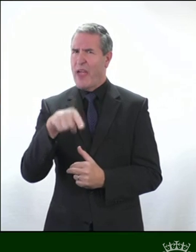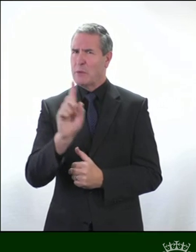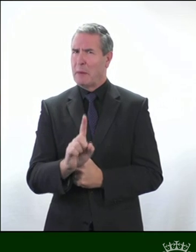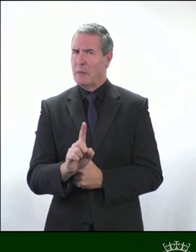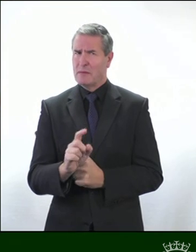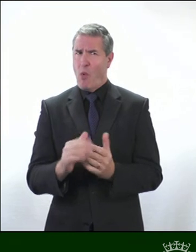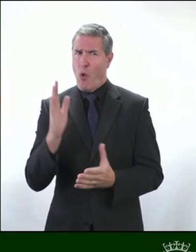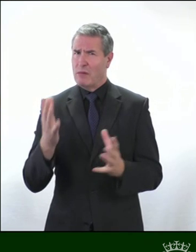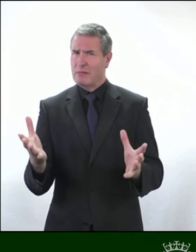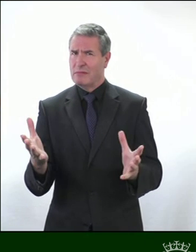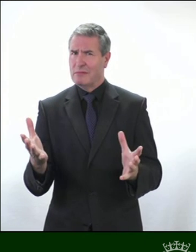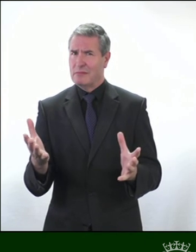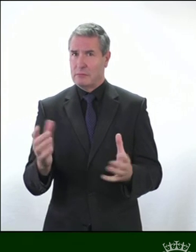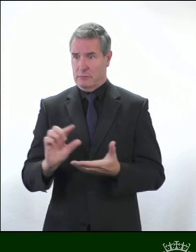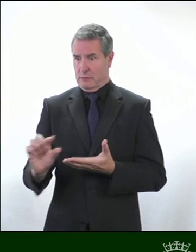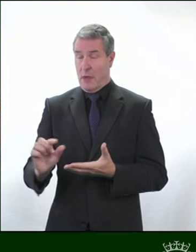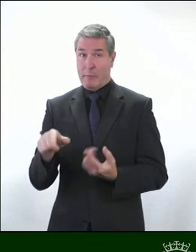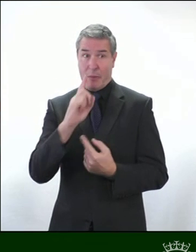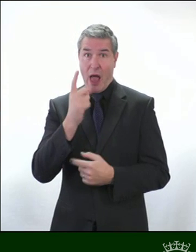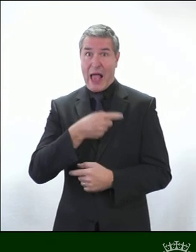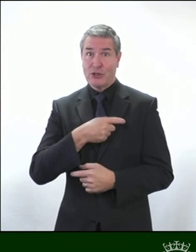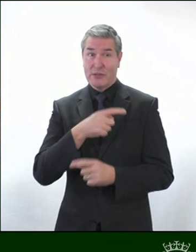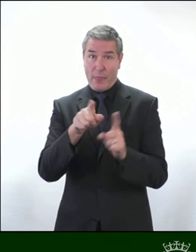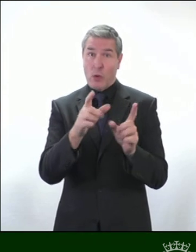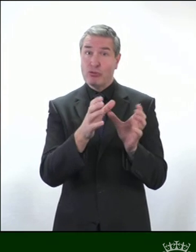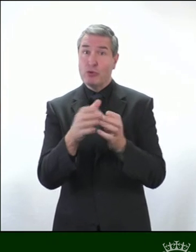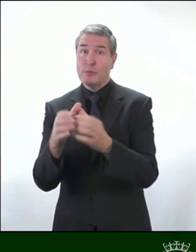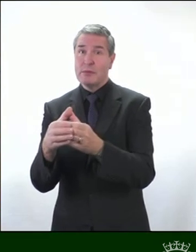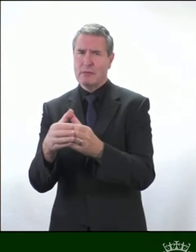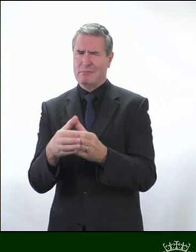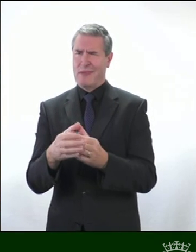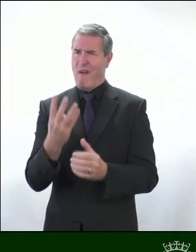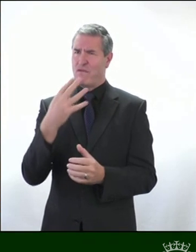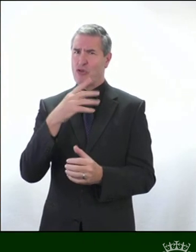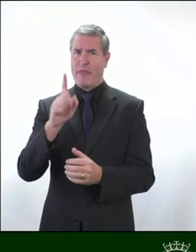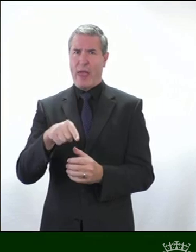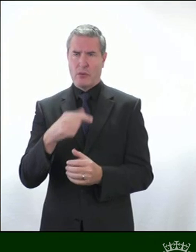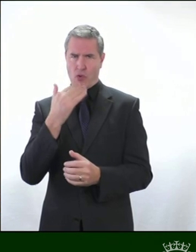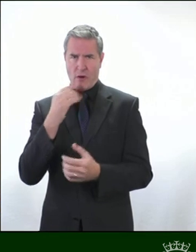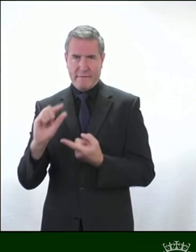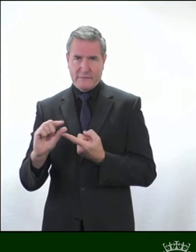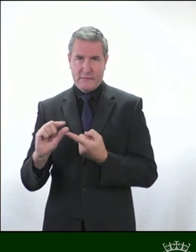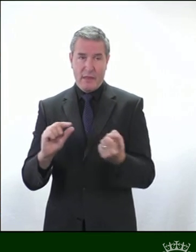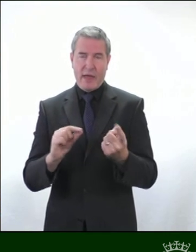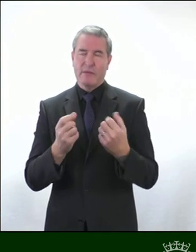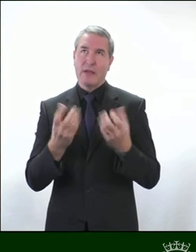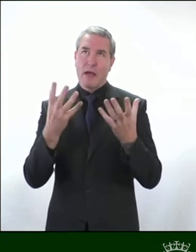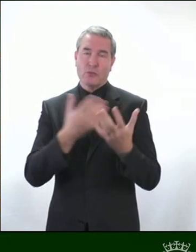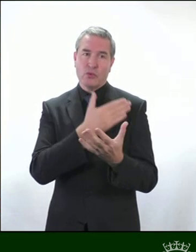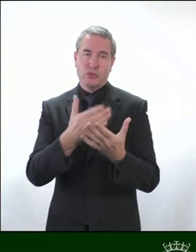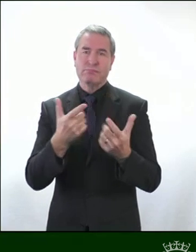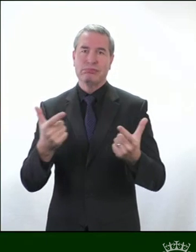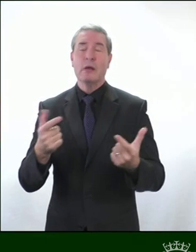The Prime Minister will understand how anxious people in those particular groups are, after having sacrificed so much.